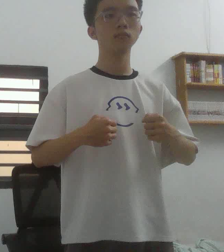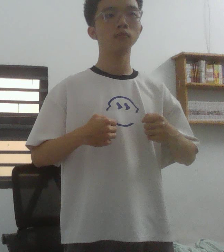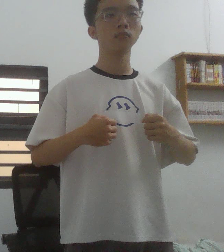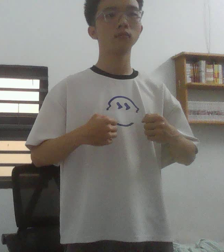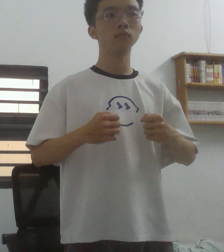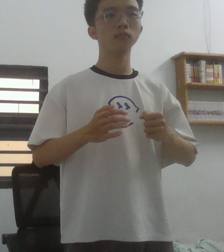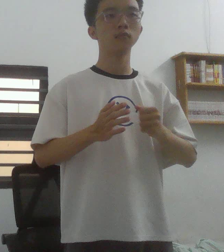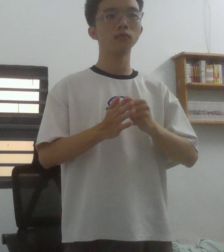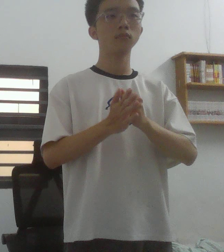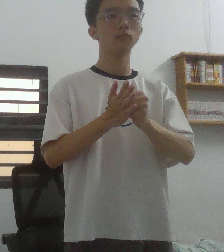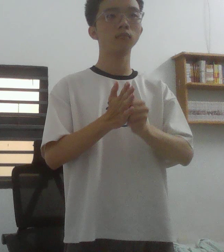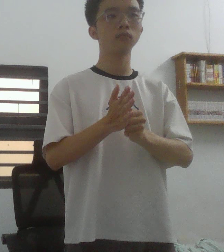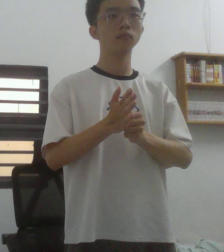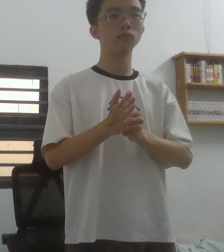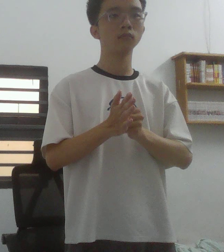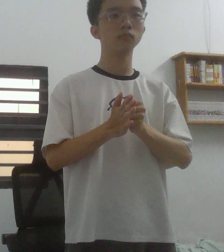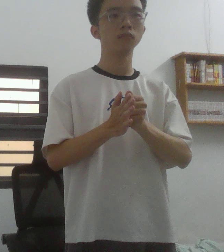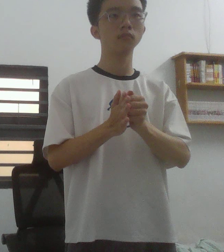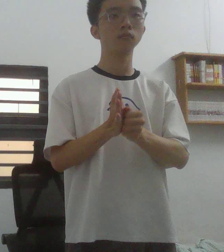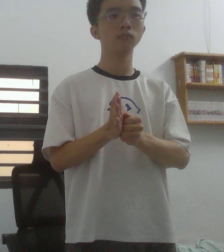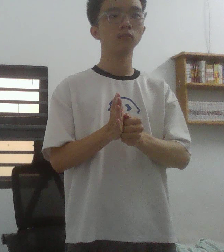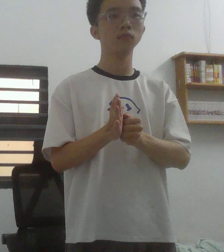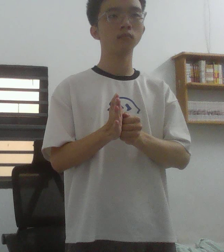thang